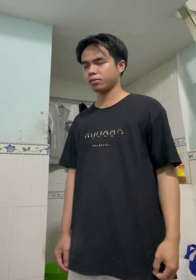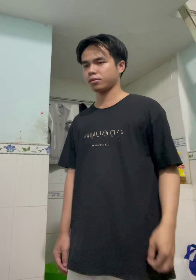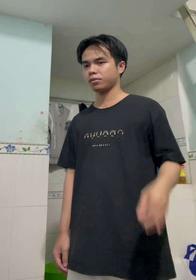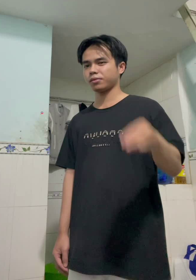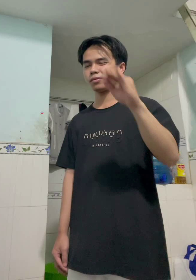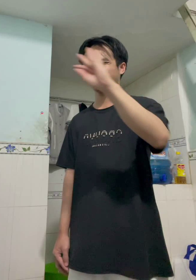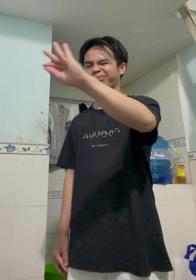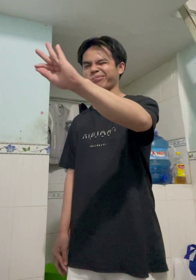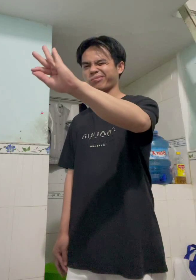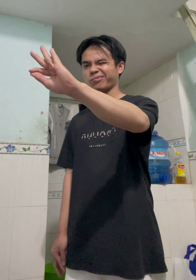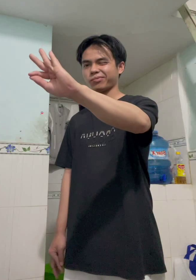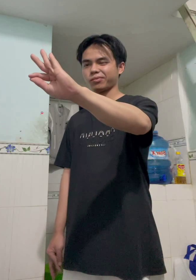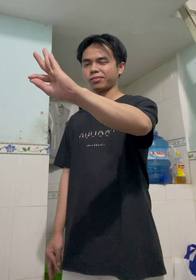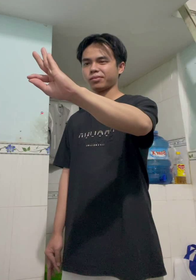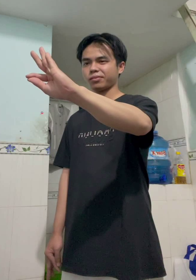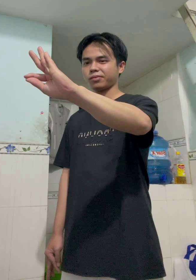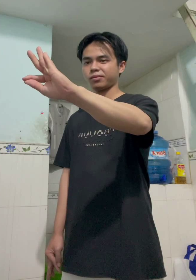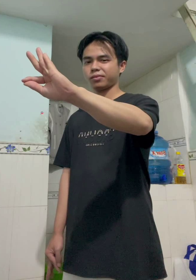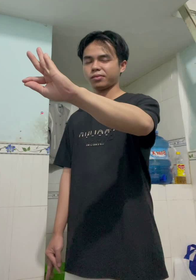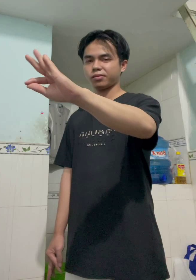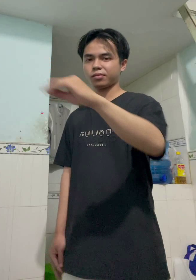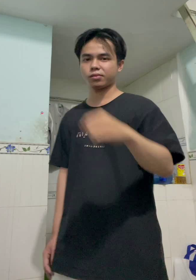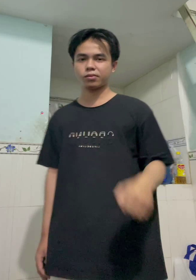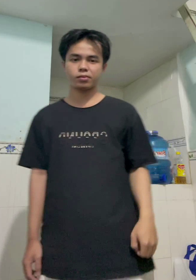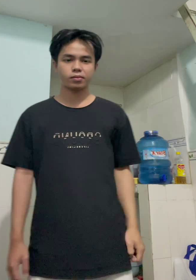t